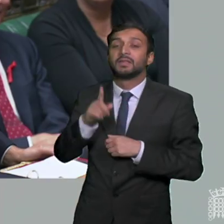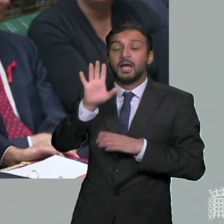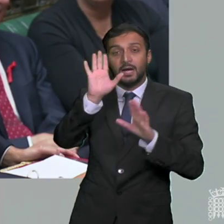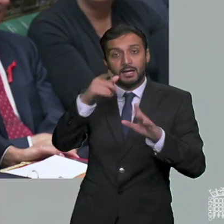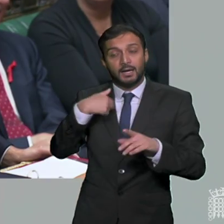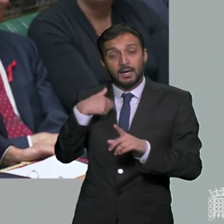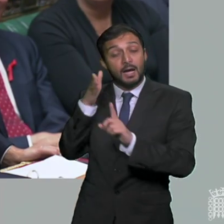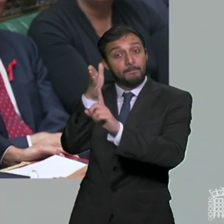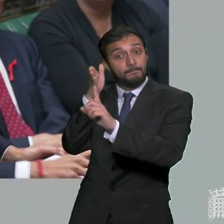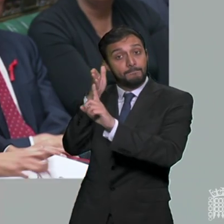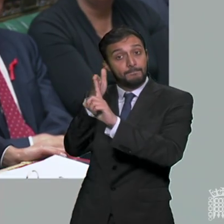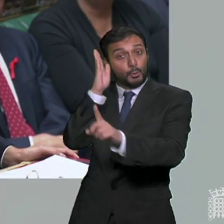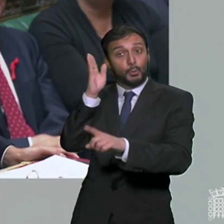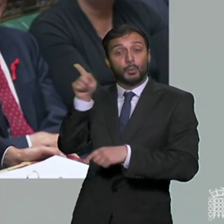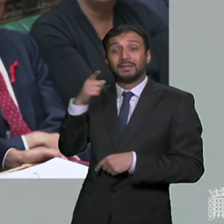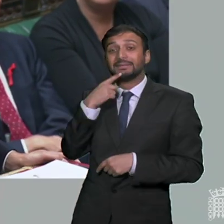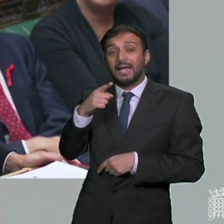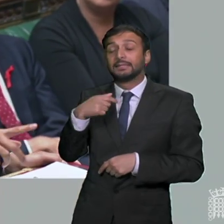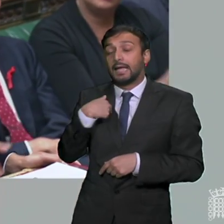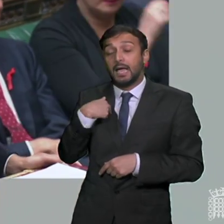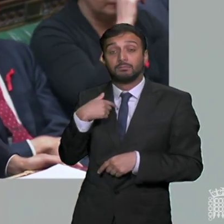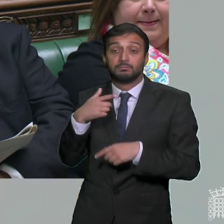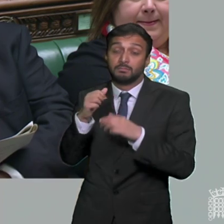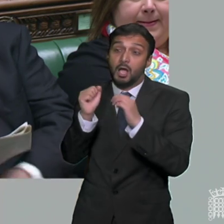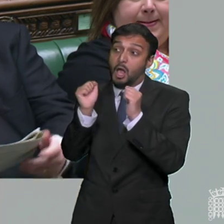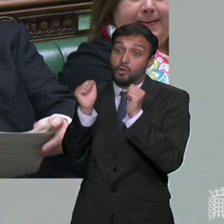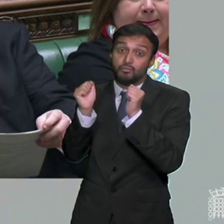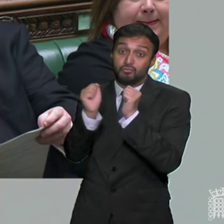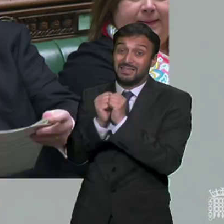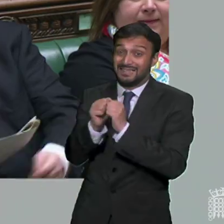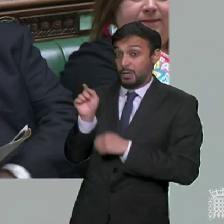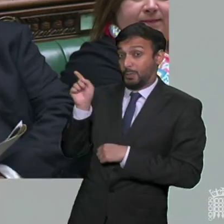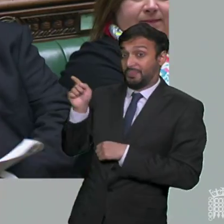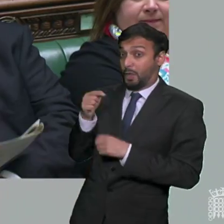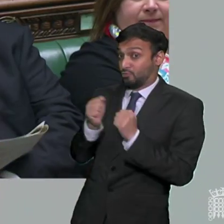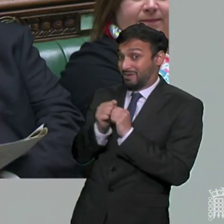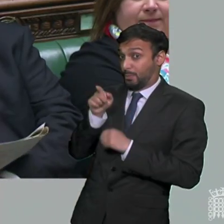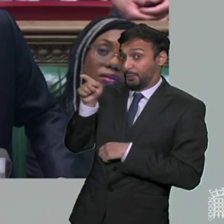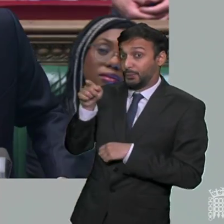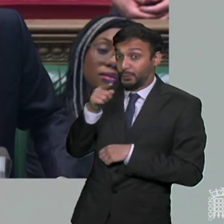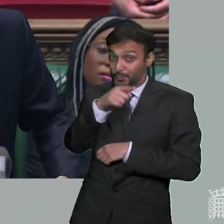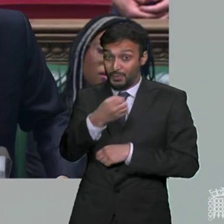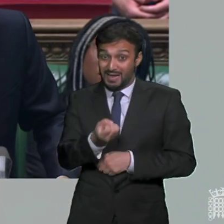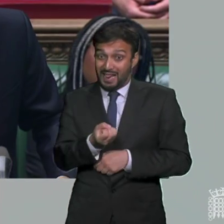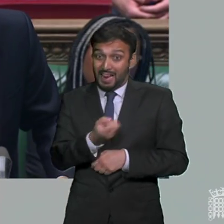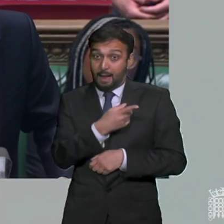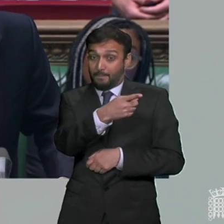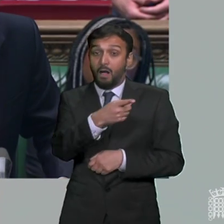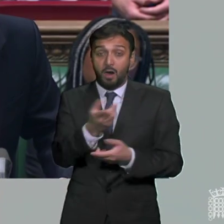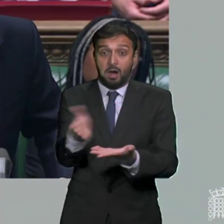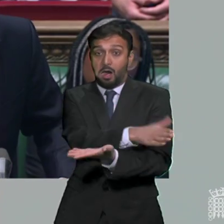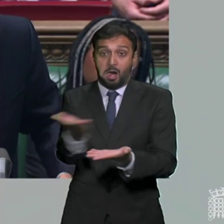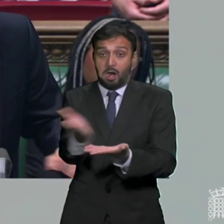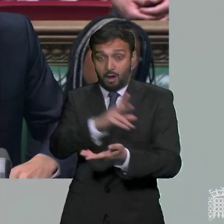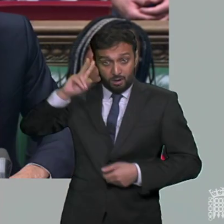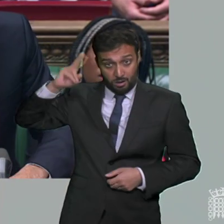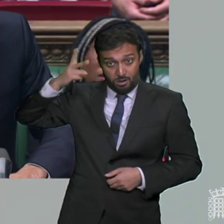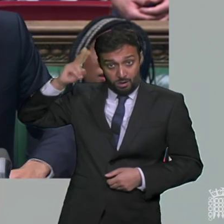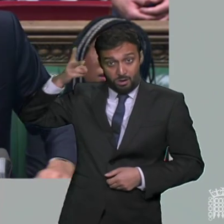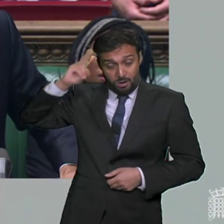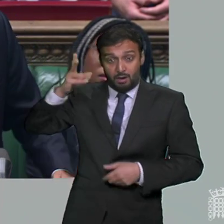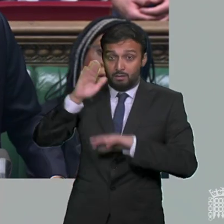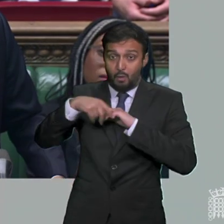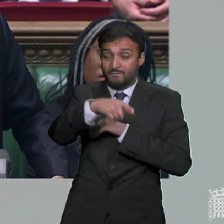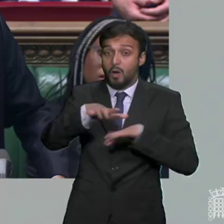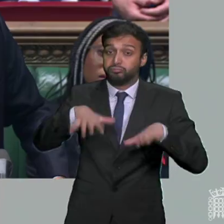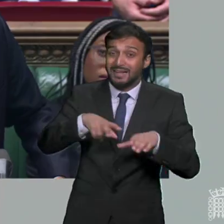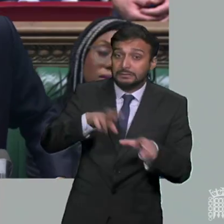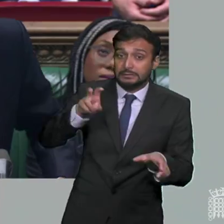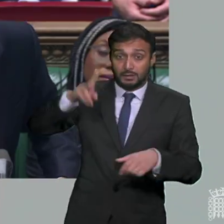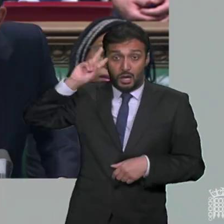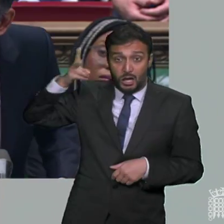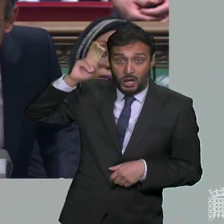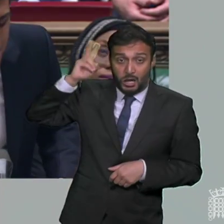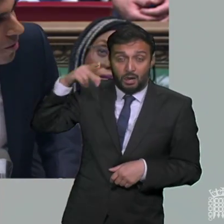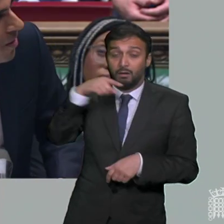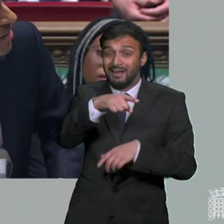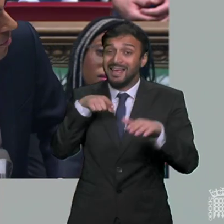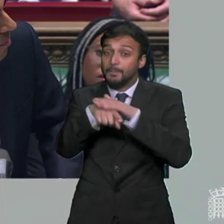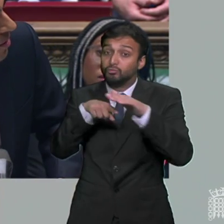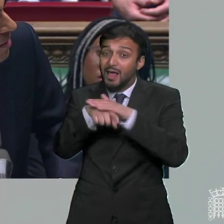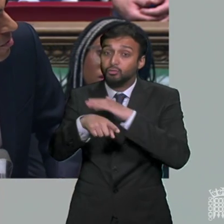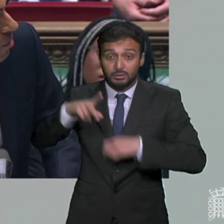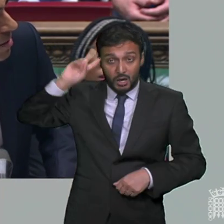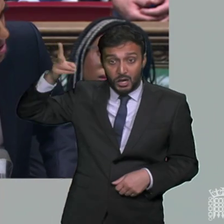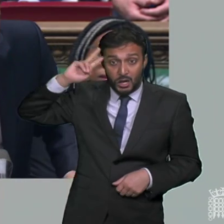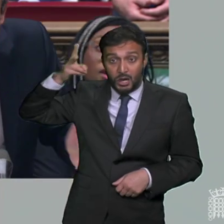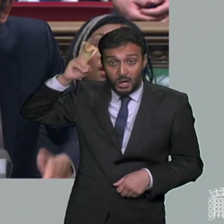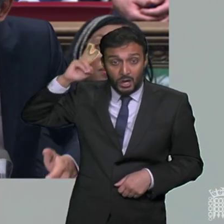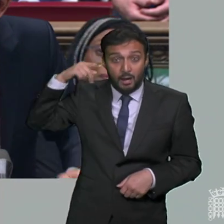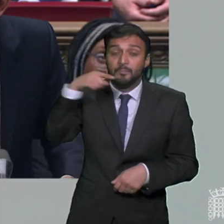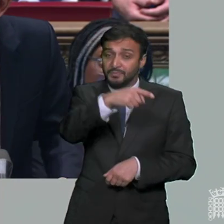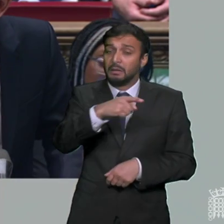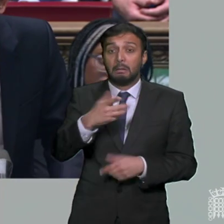I agree with the right honourable Gentleman about the slight dexterity of the Leader of the Opposition on the topic of free movement, and I know he will join me in reminding the Leader of the Opposition of his promise to defend the free movement of people, which is not something we support.